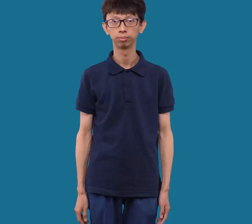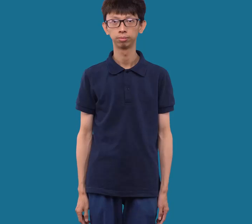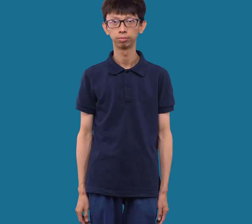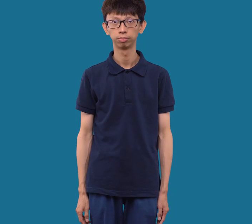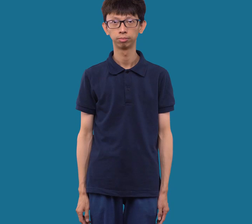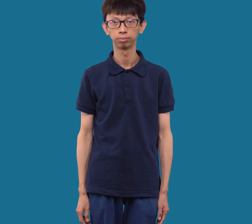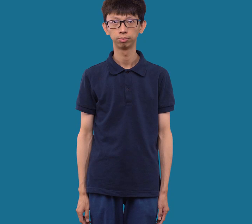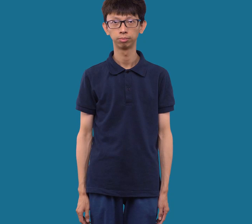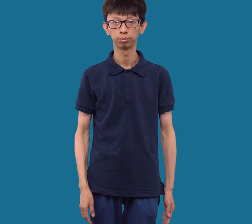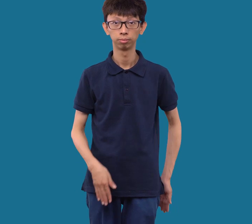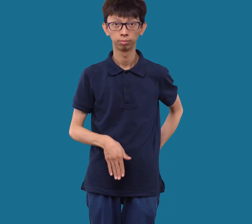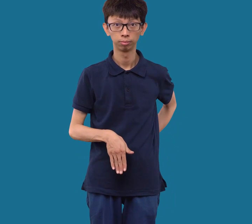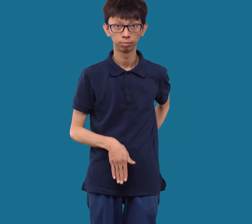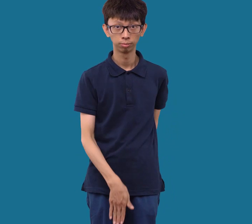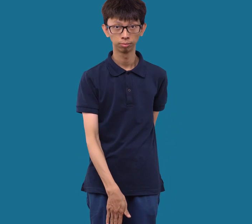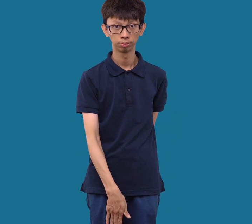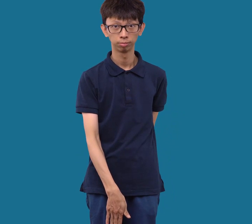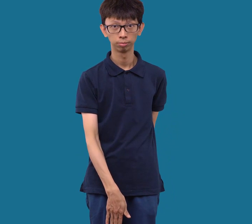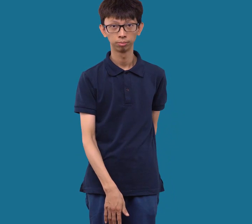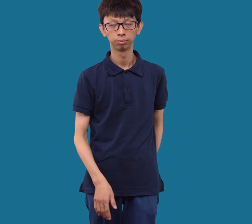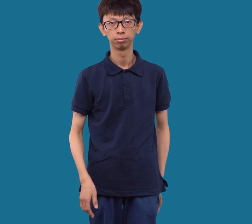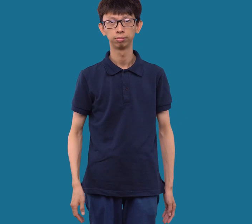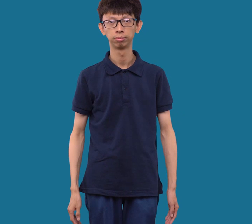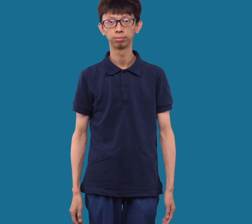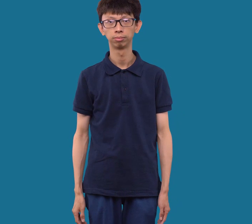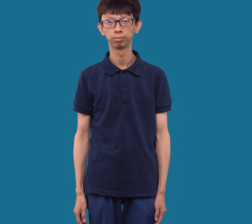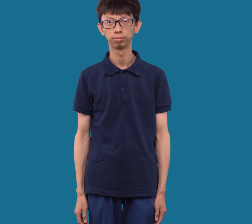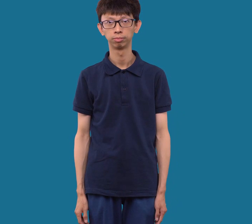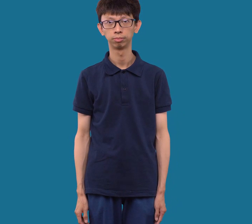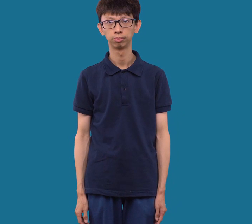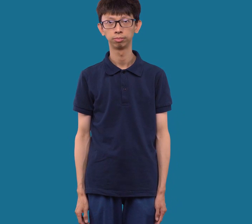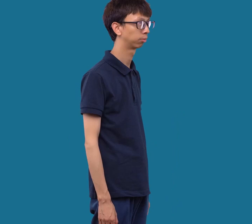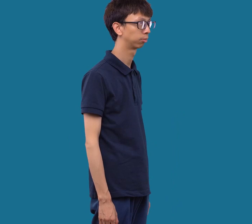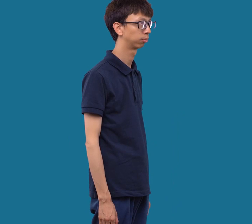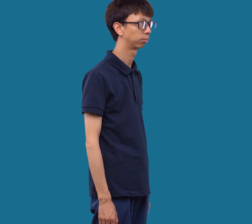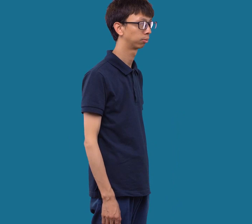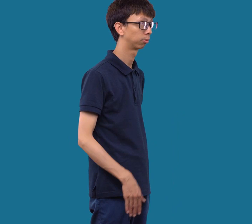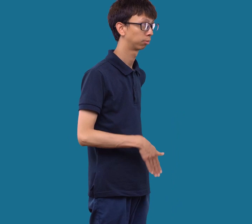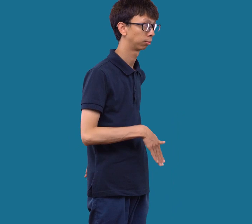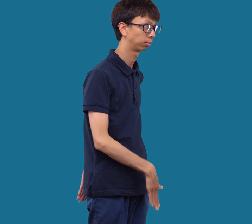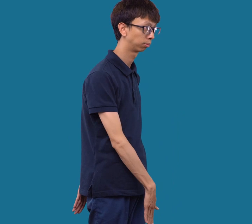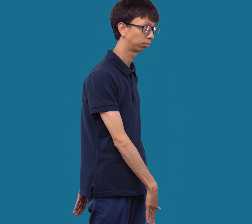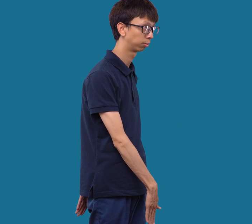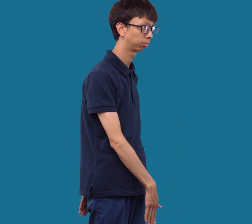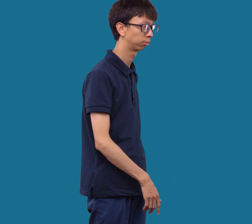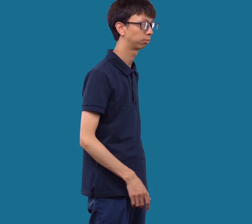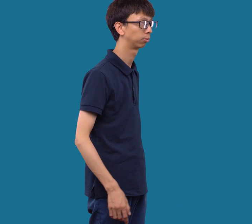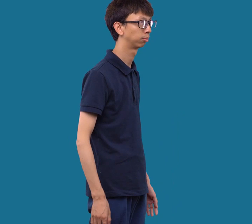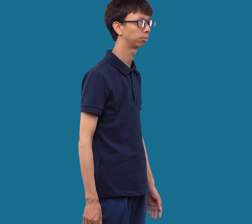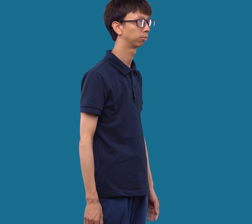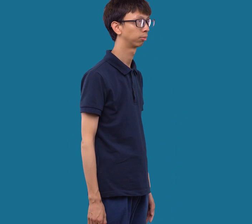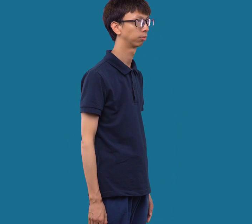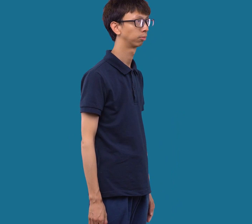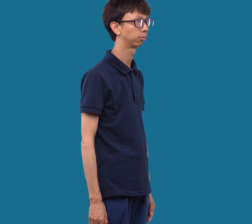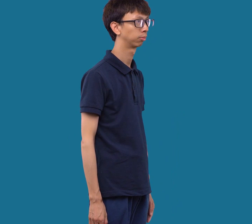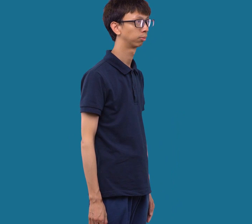khố